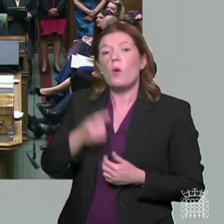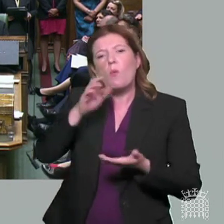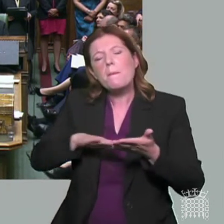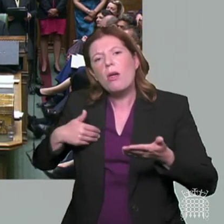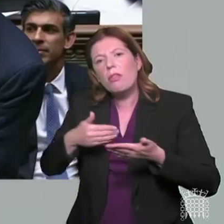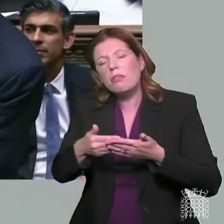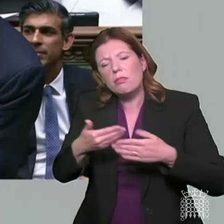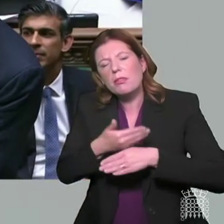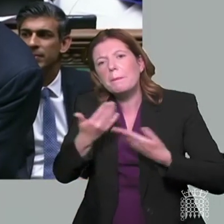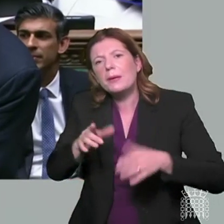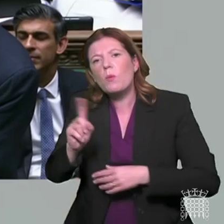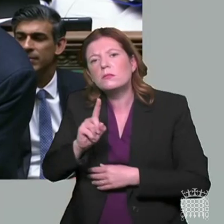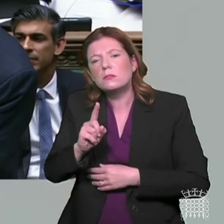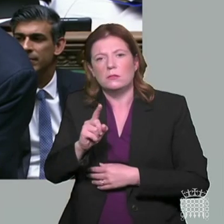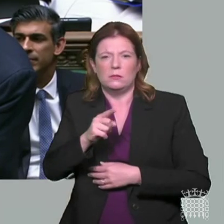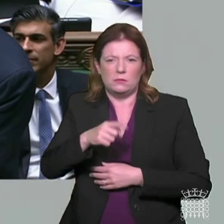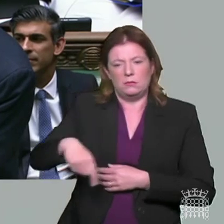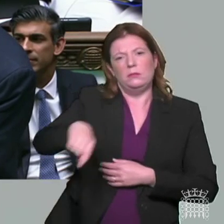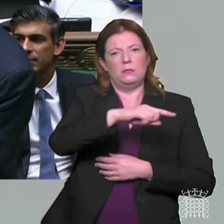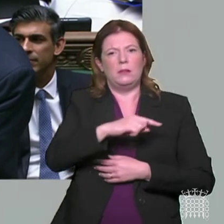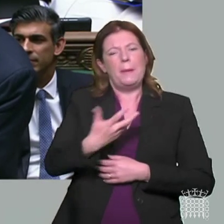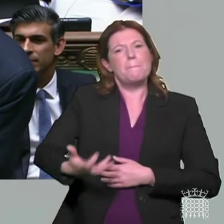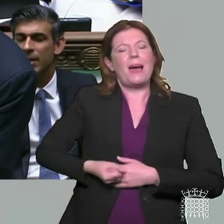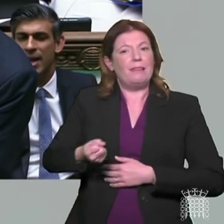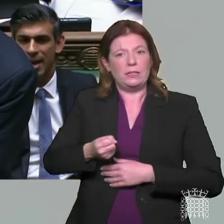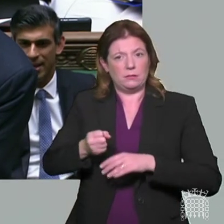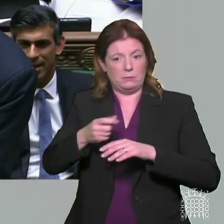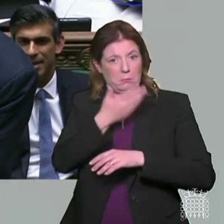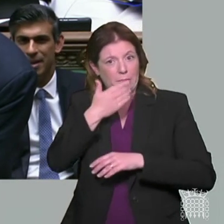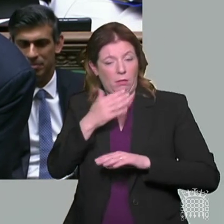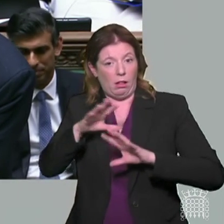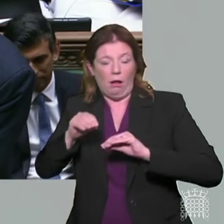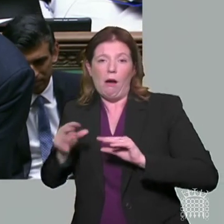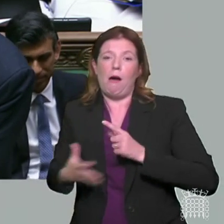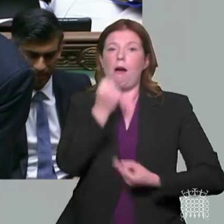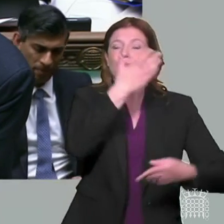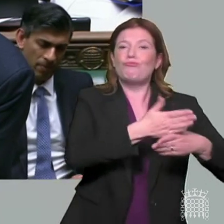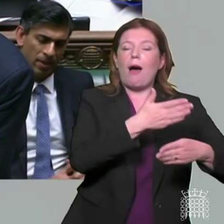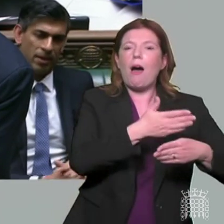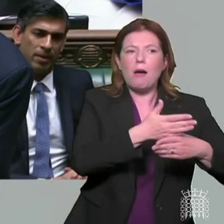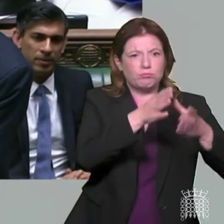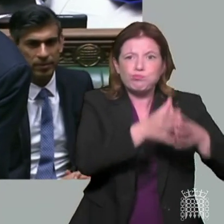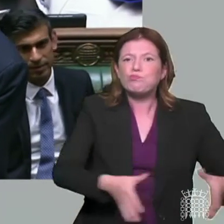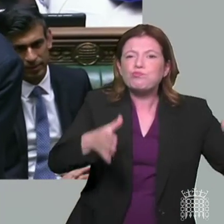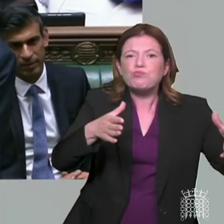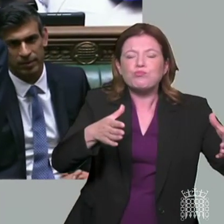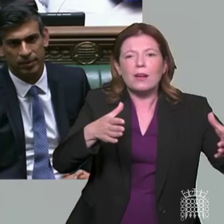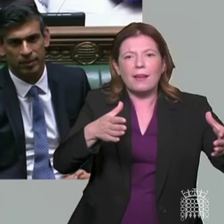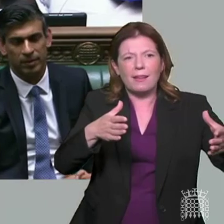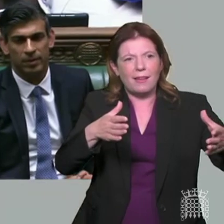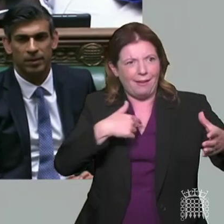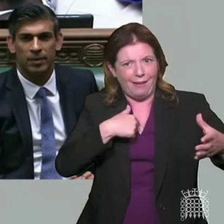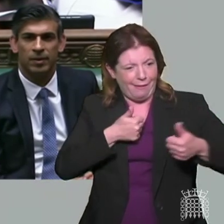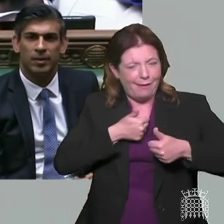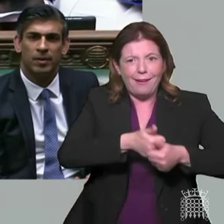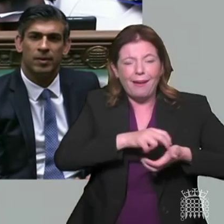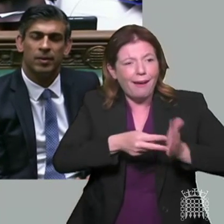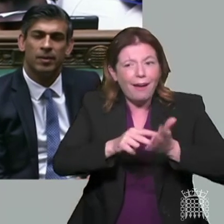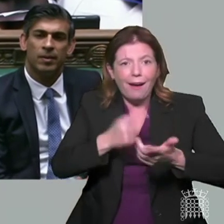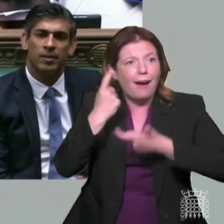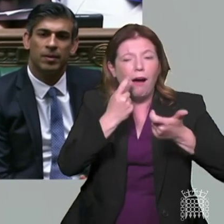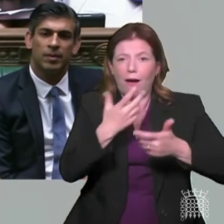We have got 300,000 more people off welfare and into work, on our Way to Work programme.